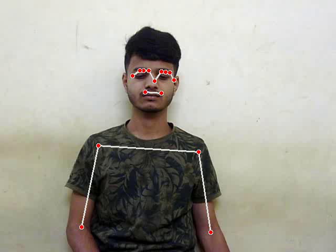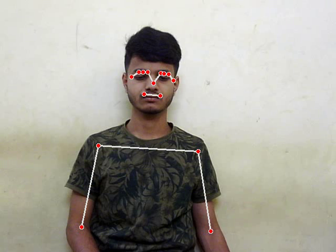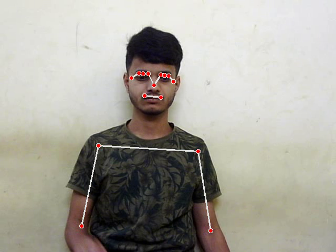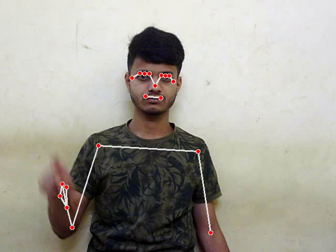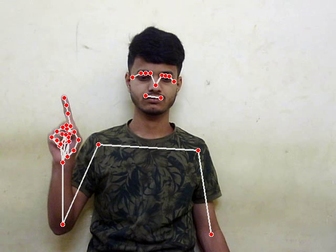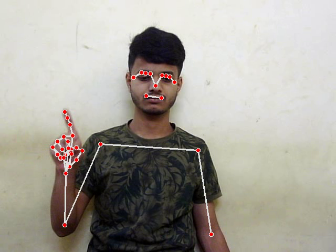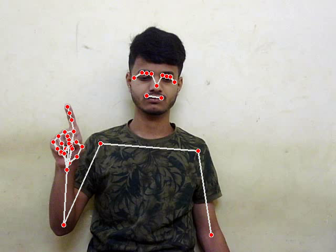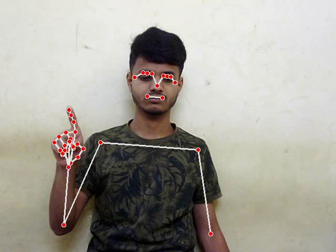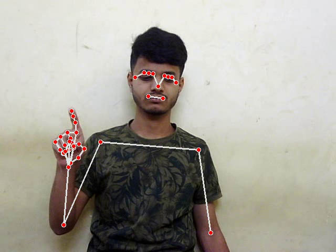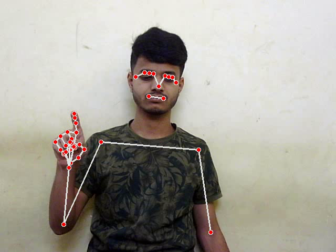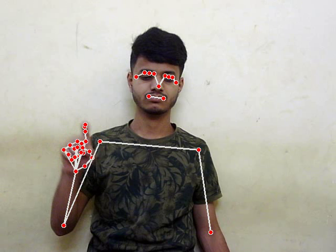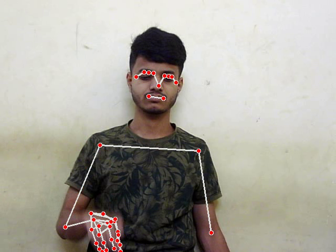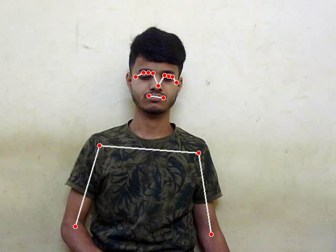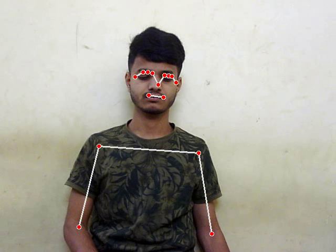need